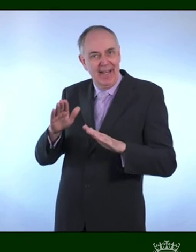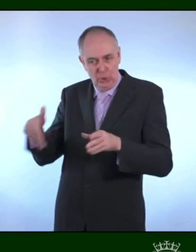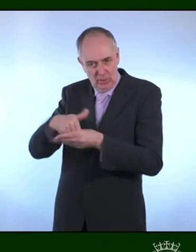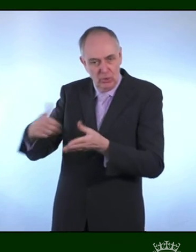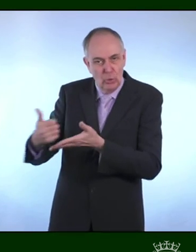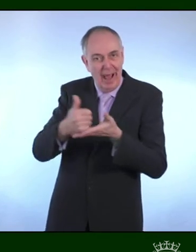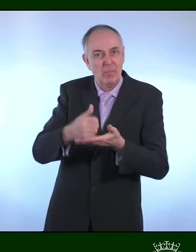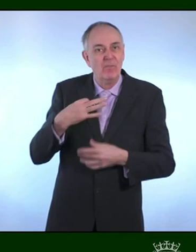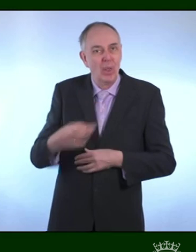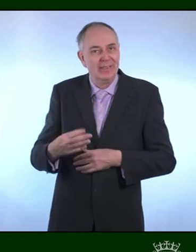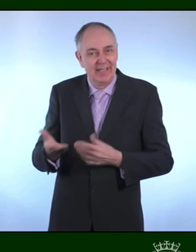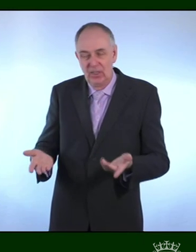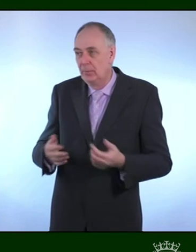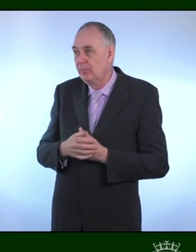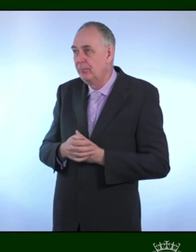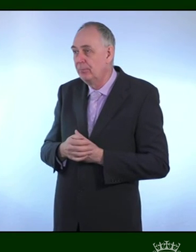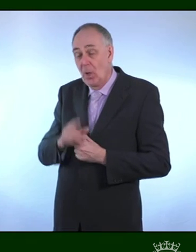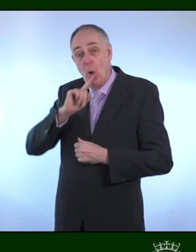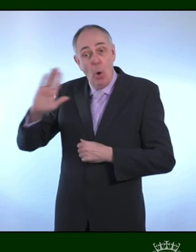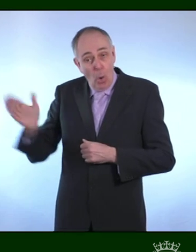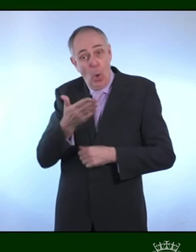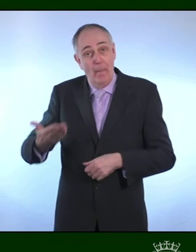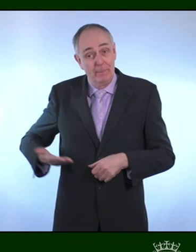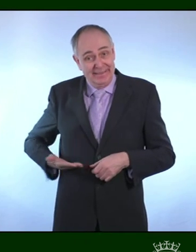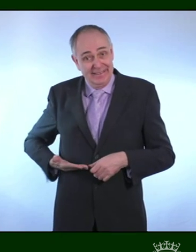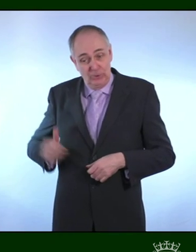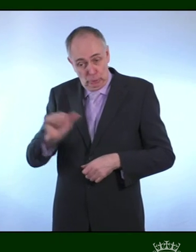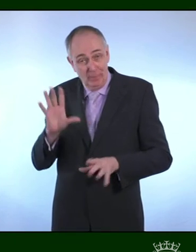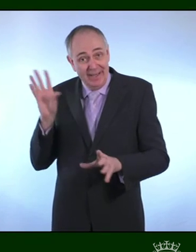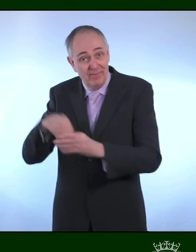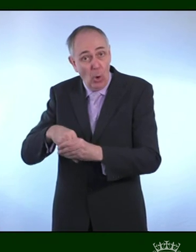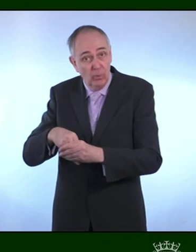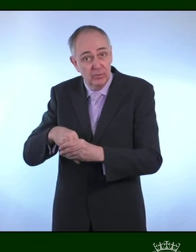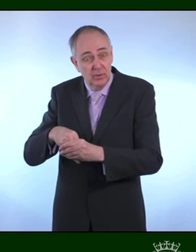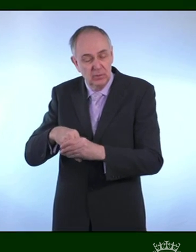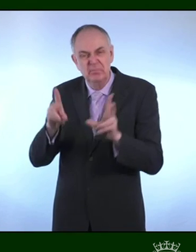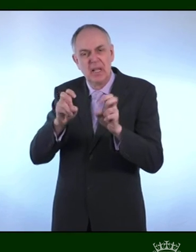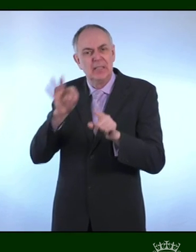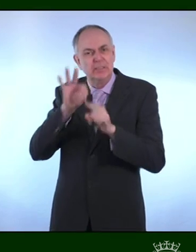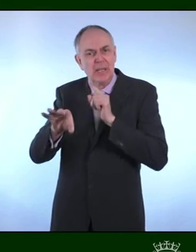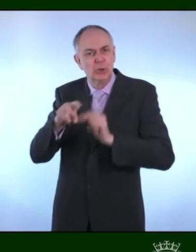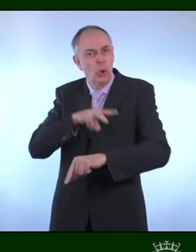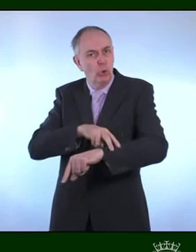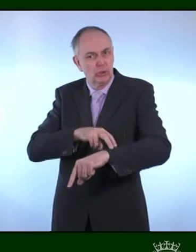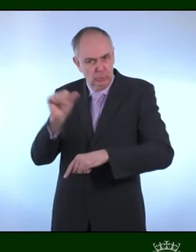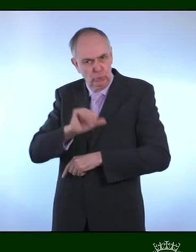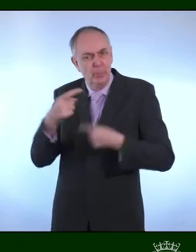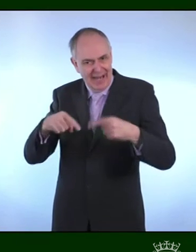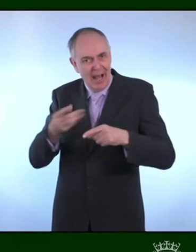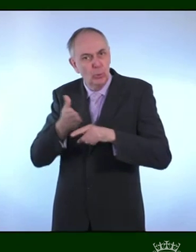Does the Prime Minister agree that every business should be playing its part and that all special constables should be able to report for duty?